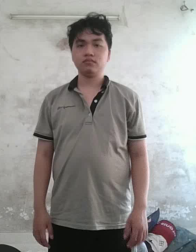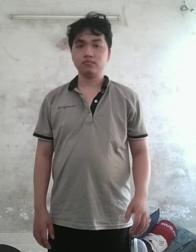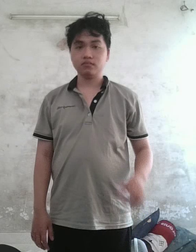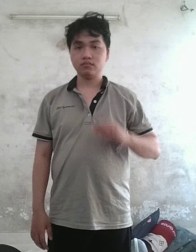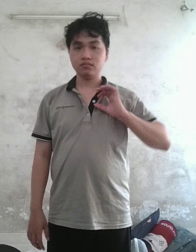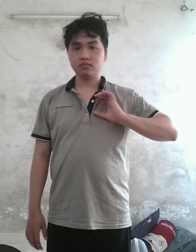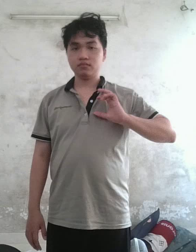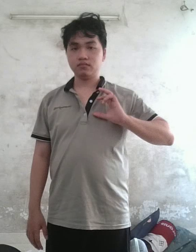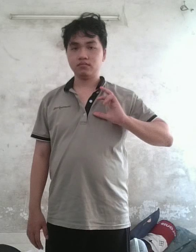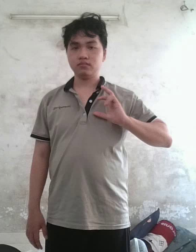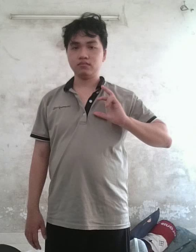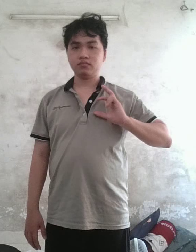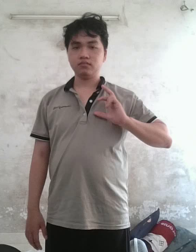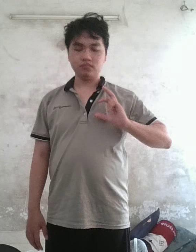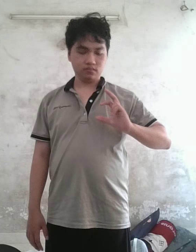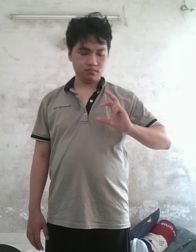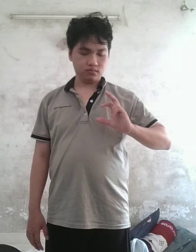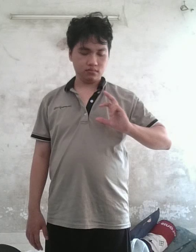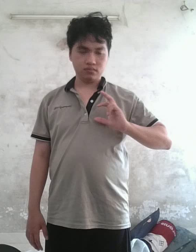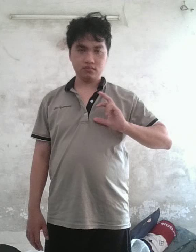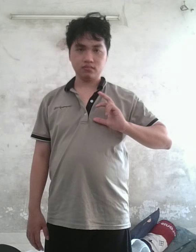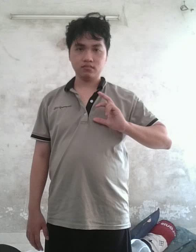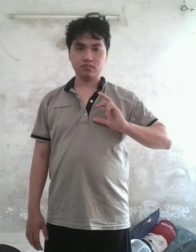giau co